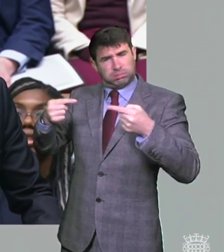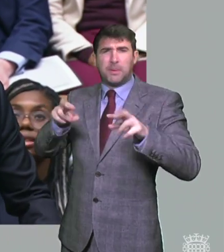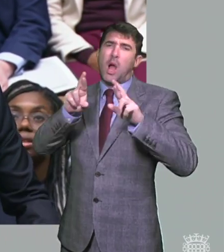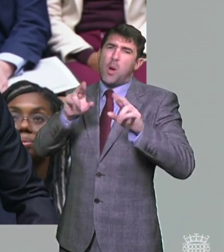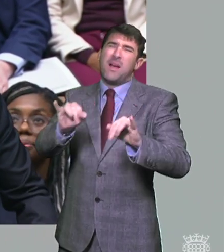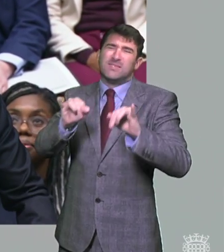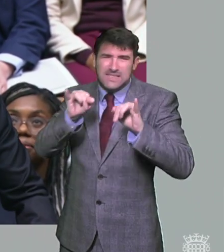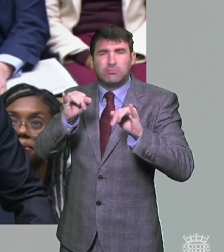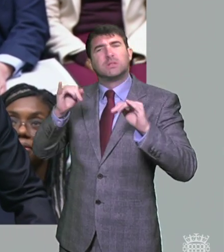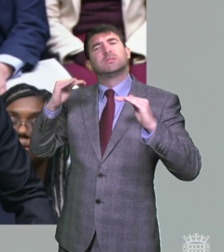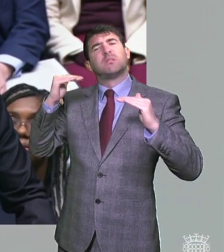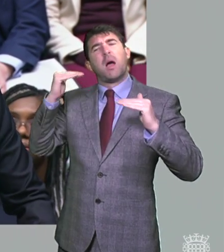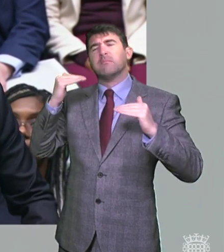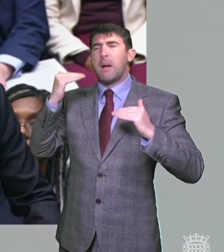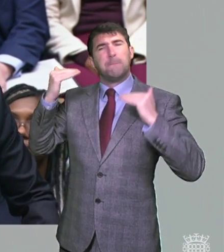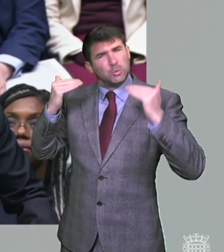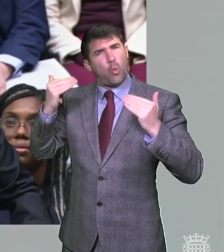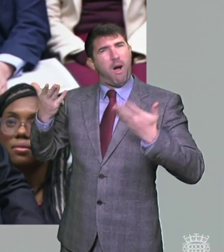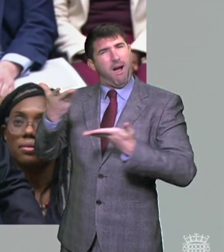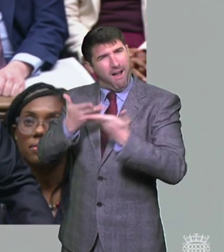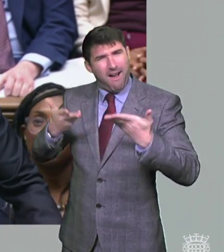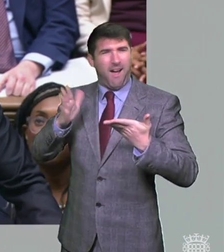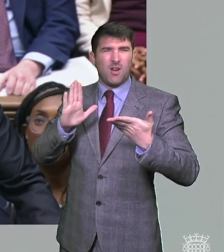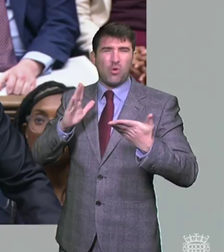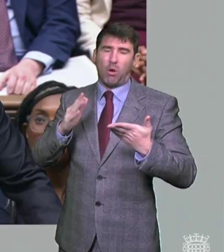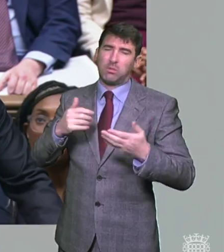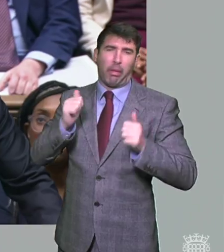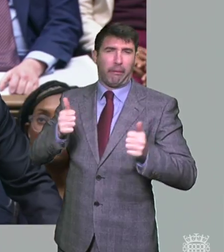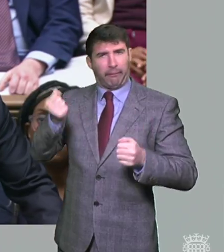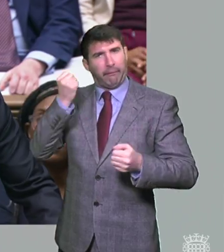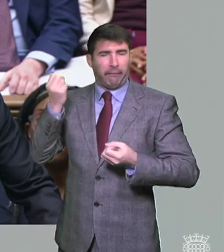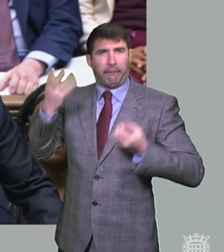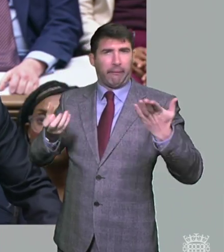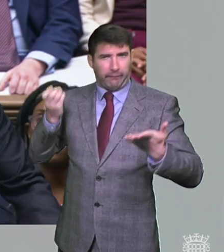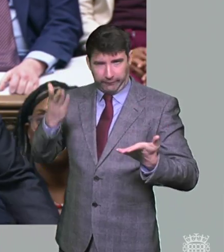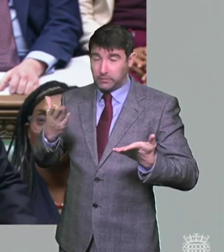The right honourable and learned Gentleman asked about the Home Secretary.